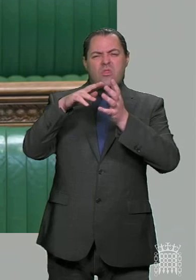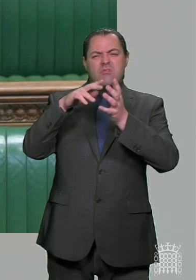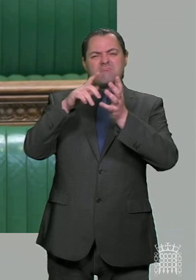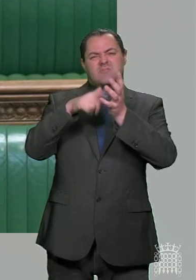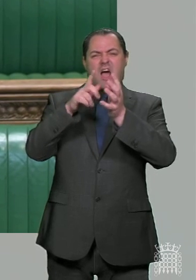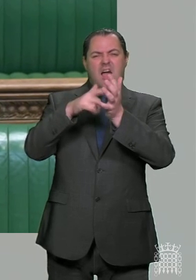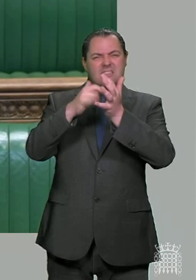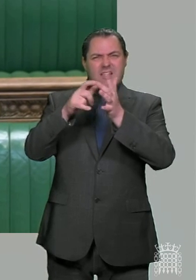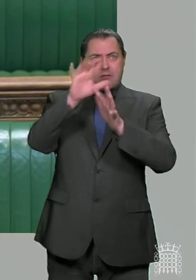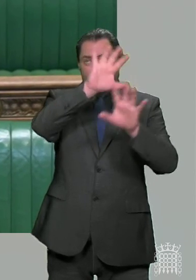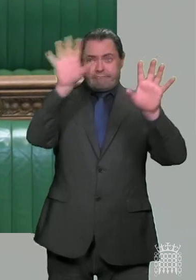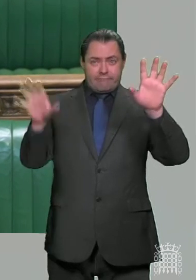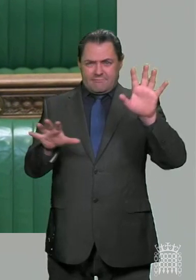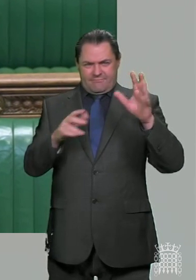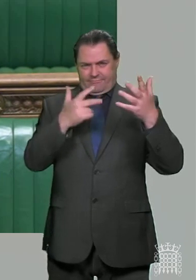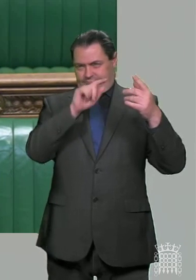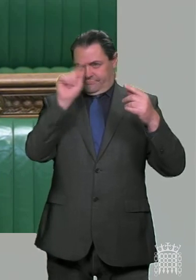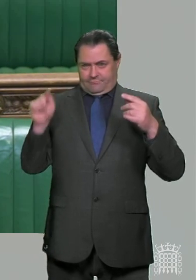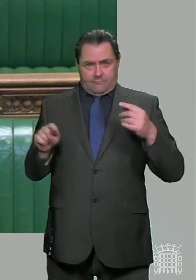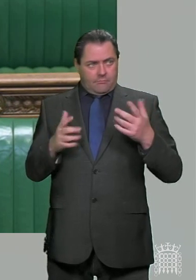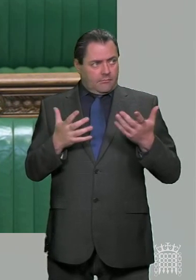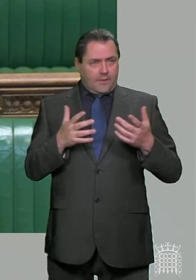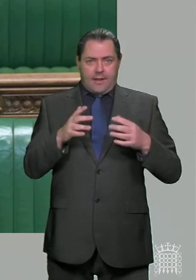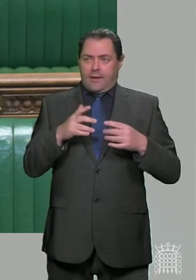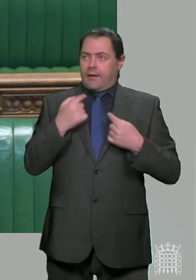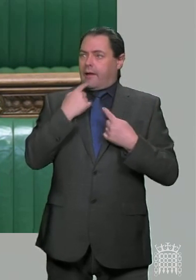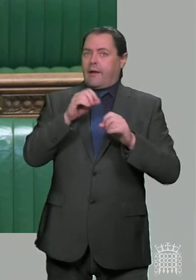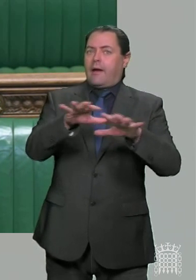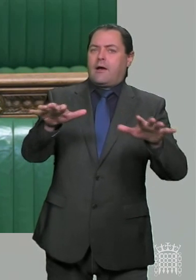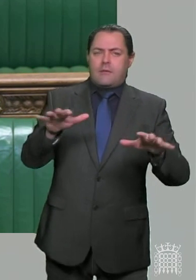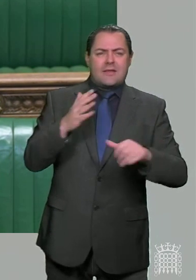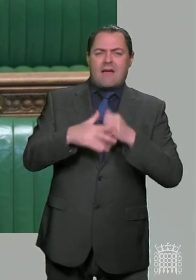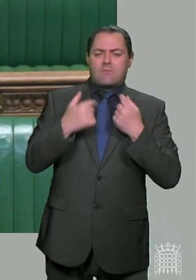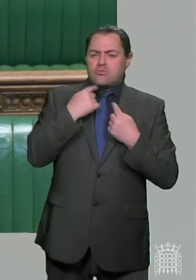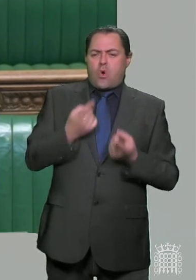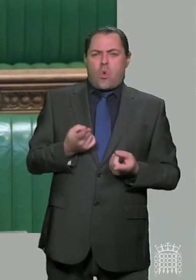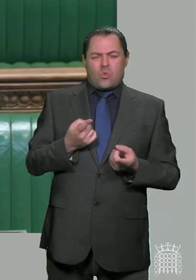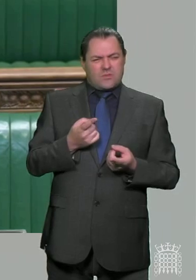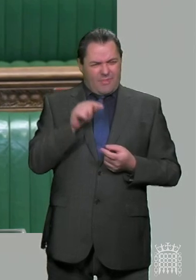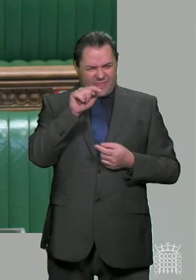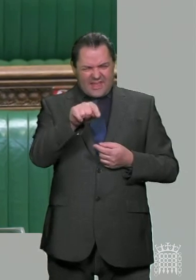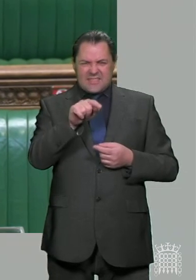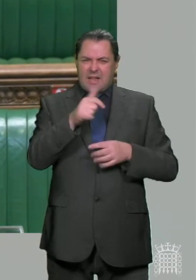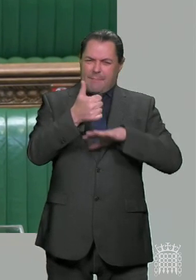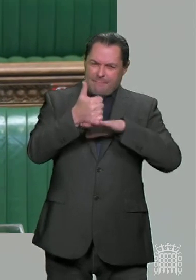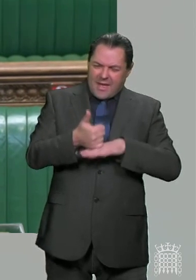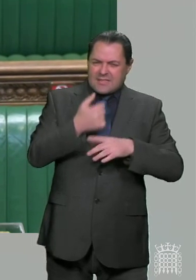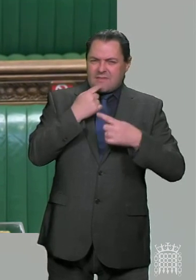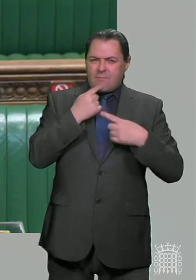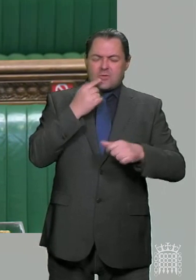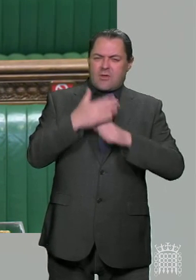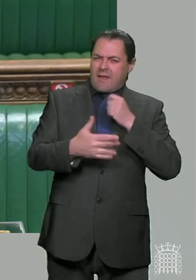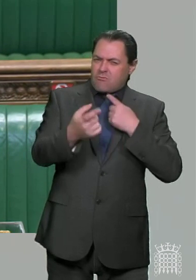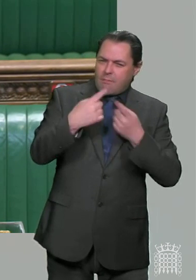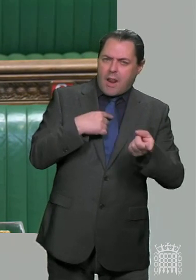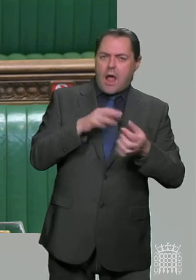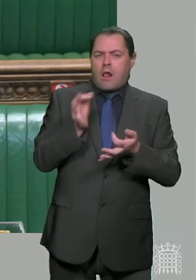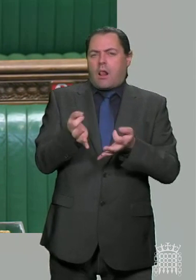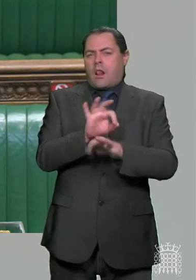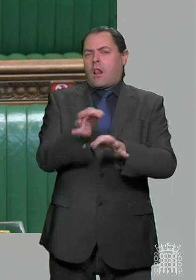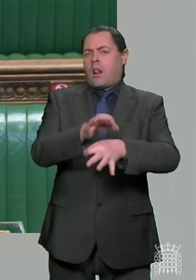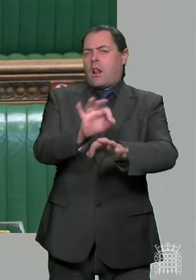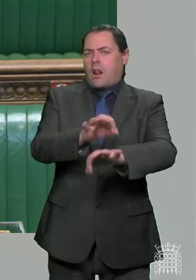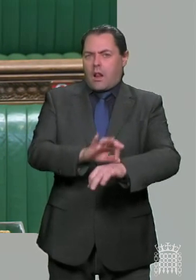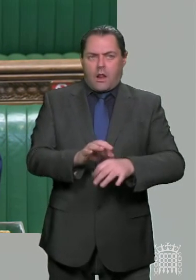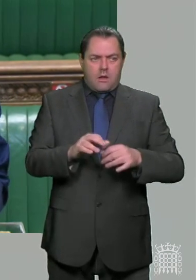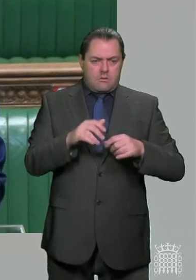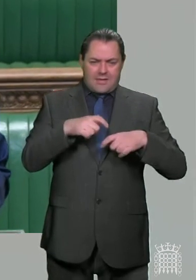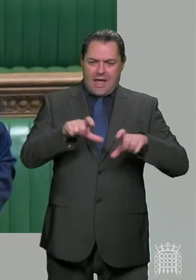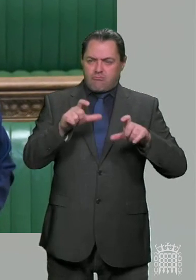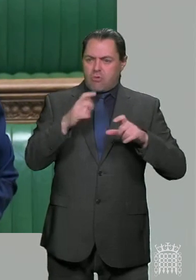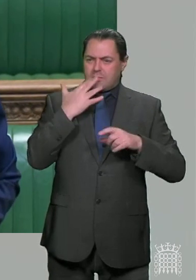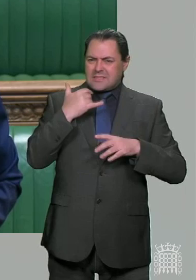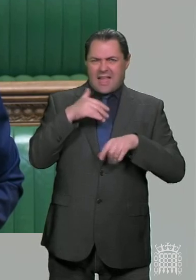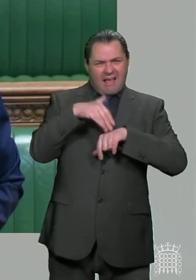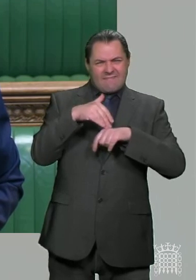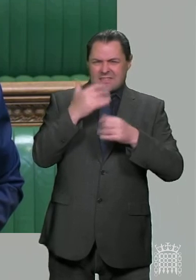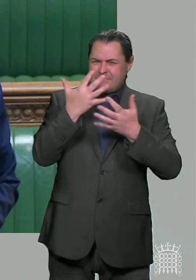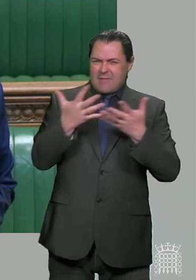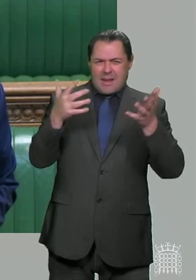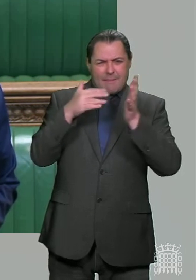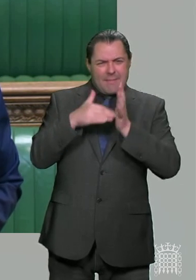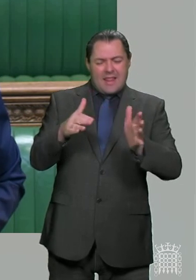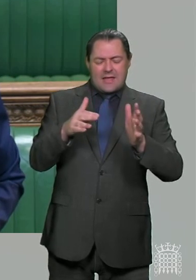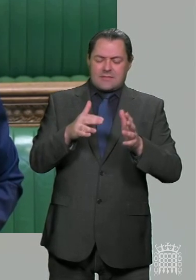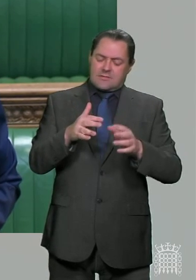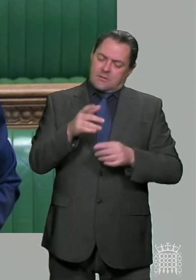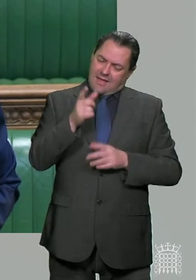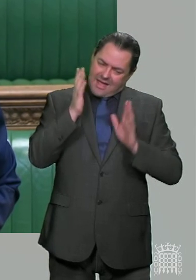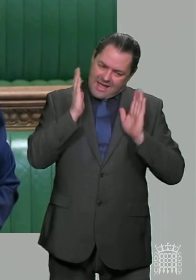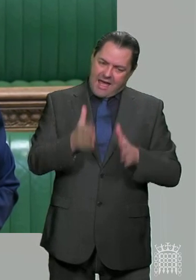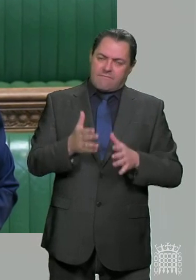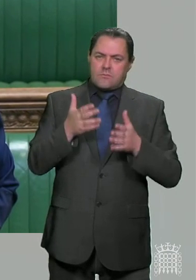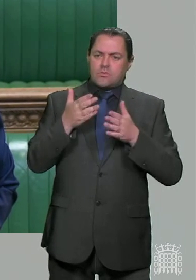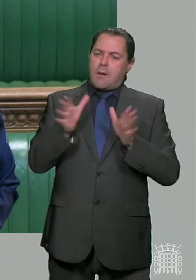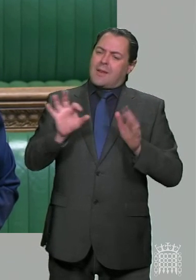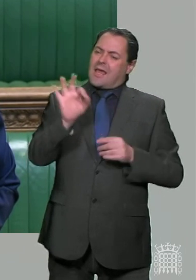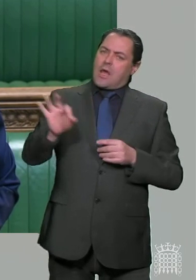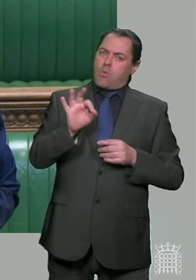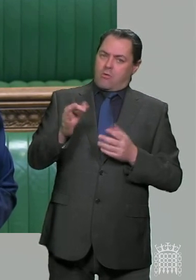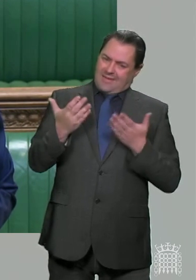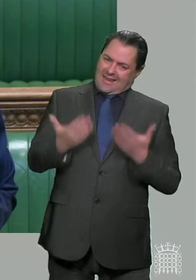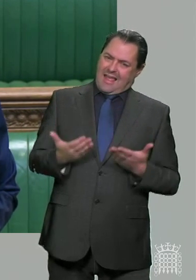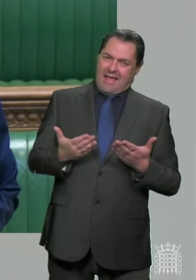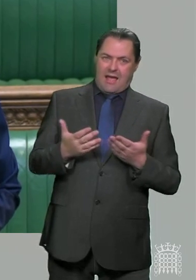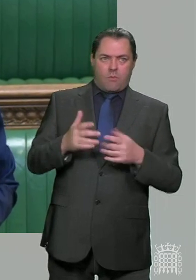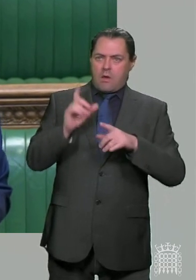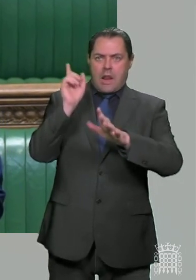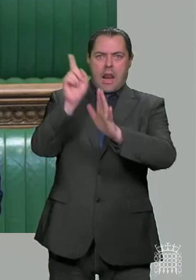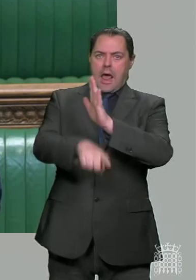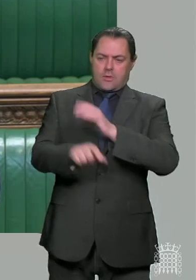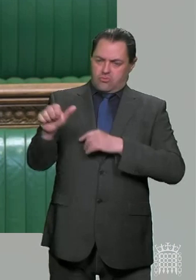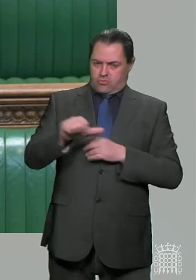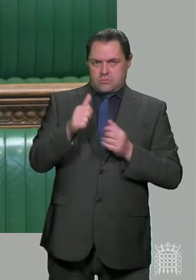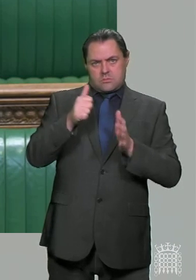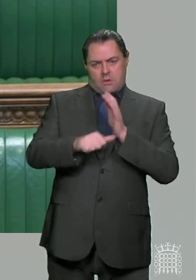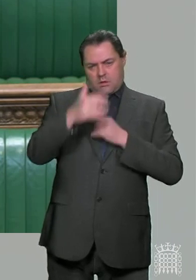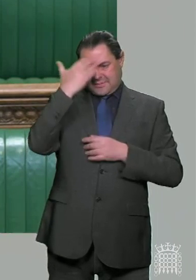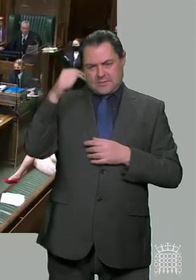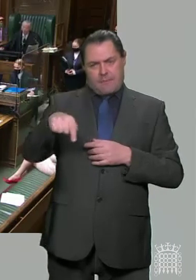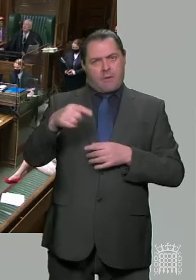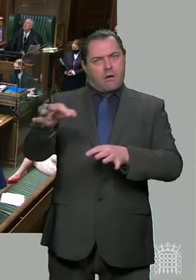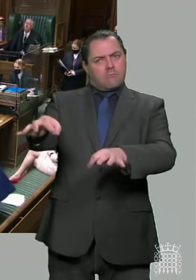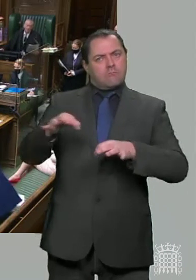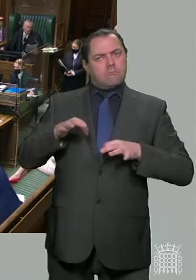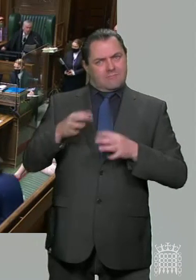In the light of the drip of these very serious allegations, the failure of the Prime Minister to provide even basic answers and continuing mistakes affecting millions of people, does the Prime Minister now recognise he must bring forward the timing of the public inquiry into covid, and that it should start this summer and as soon as possible?